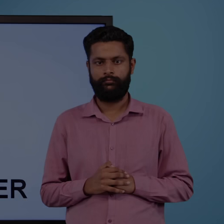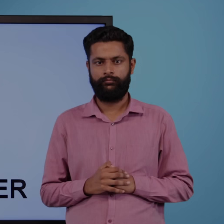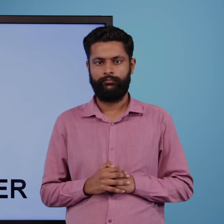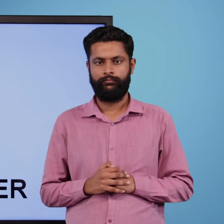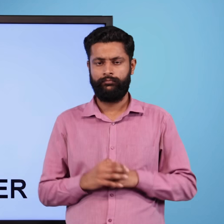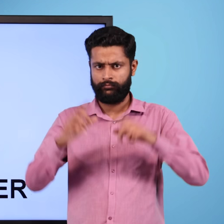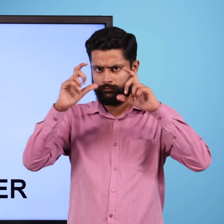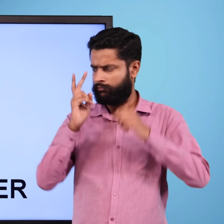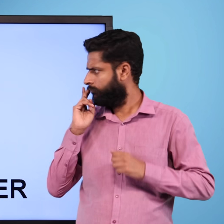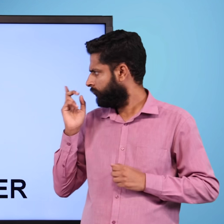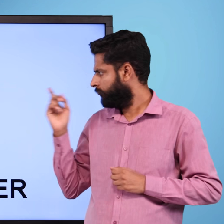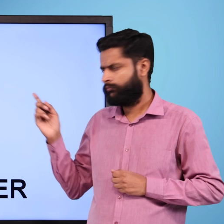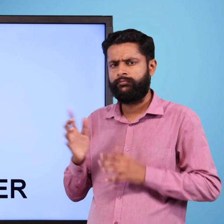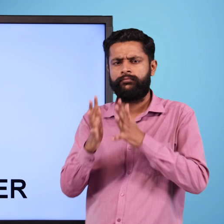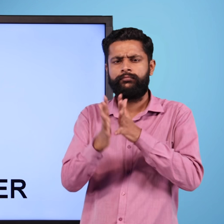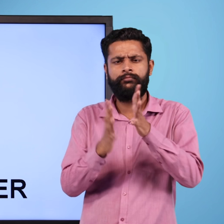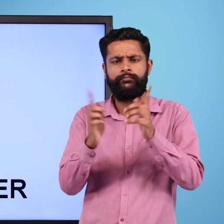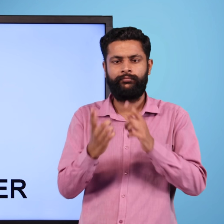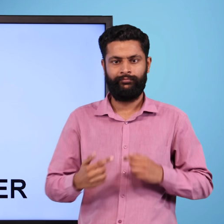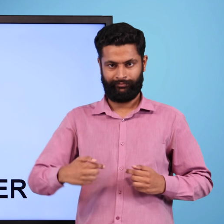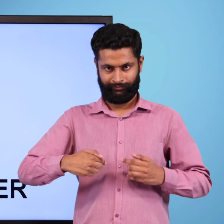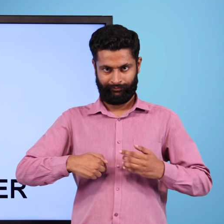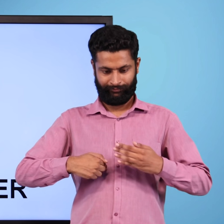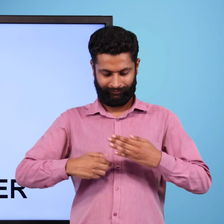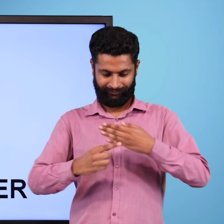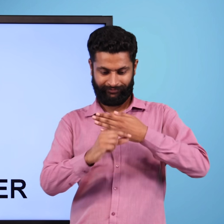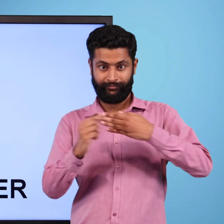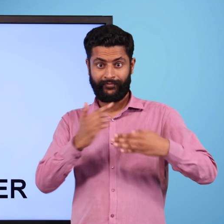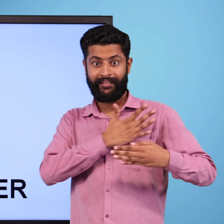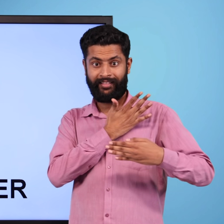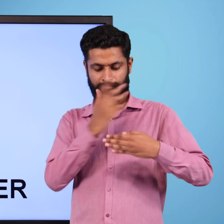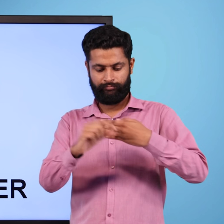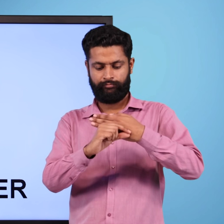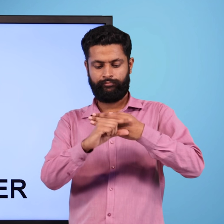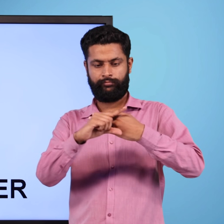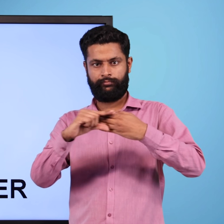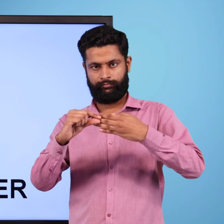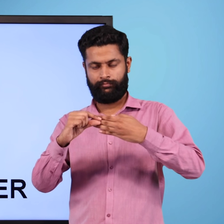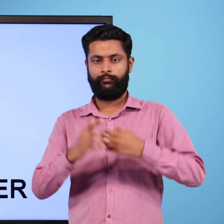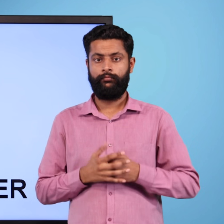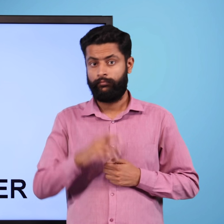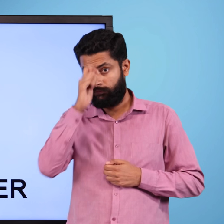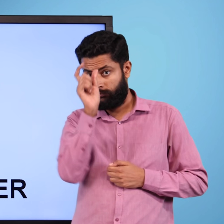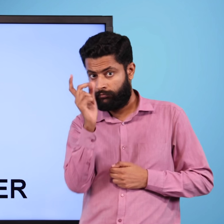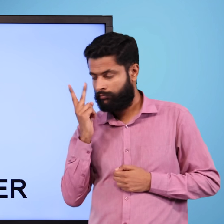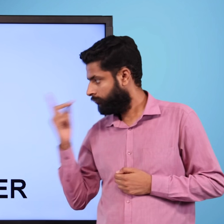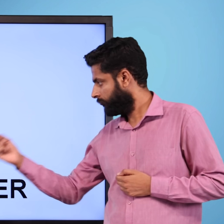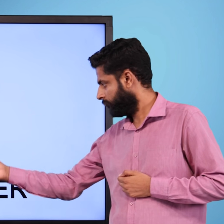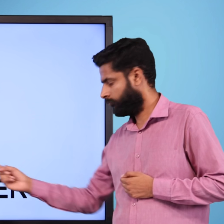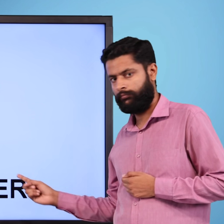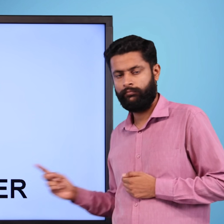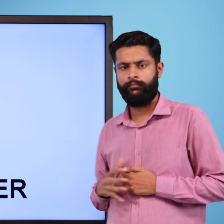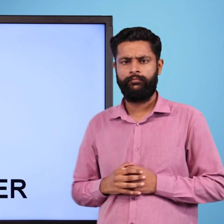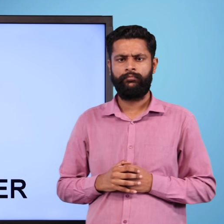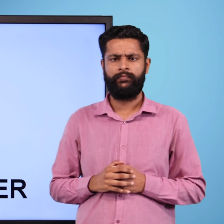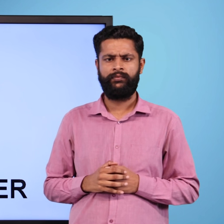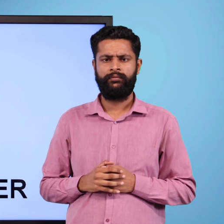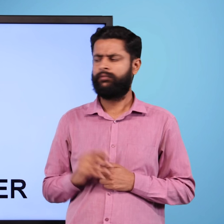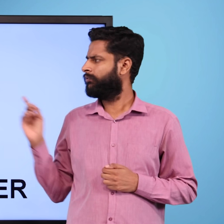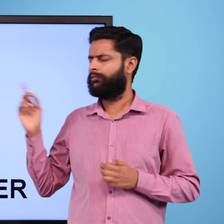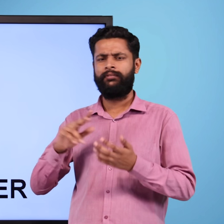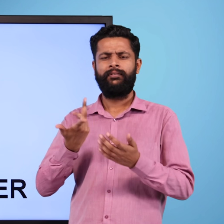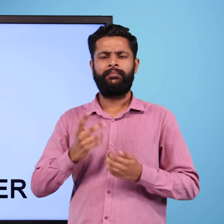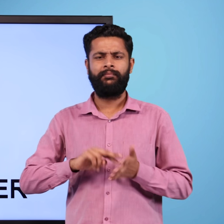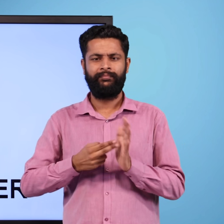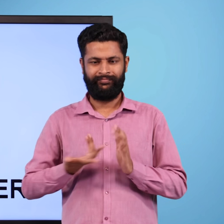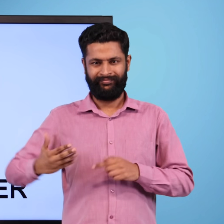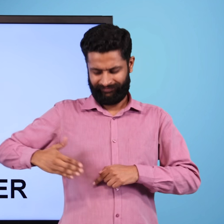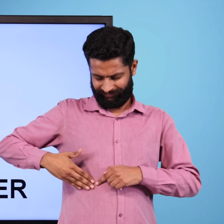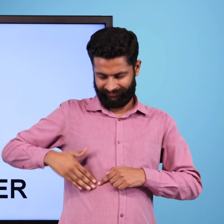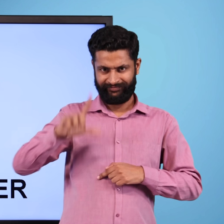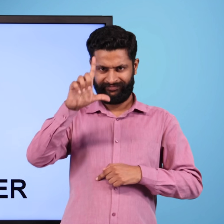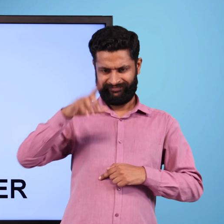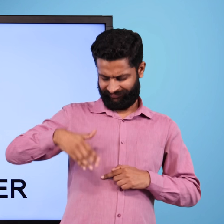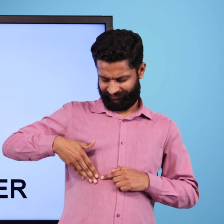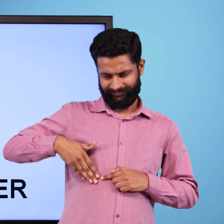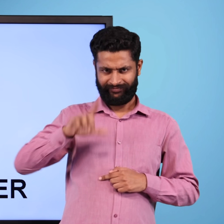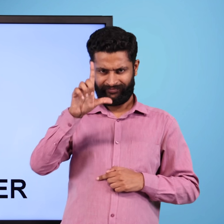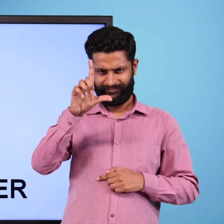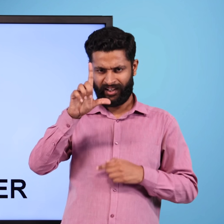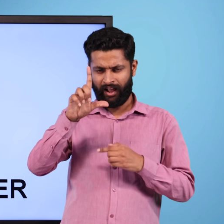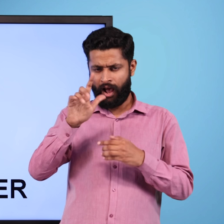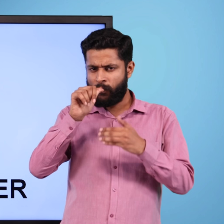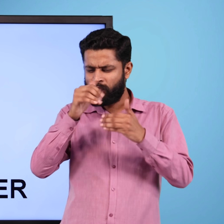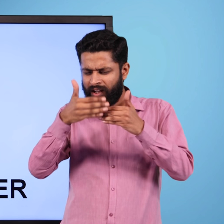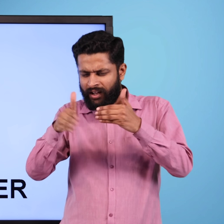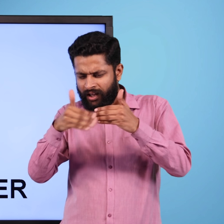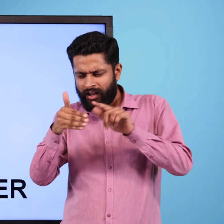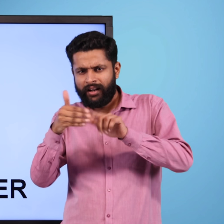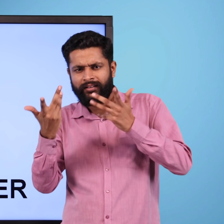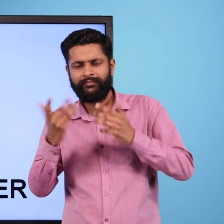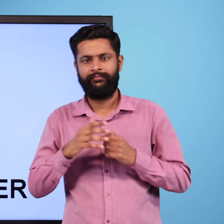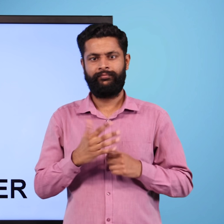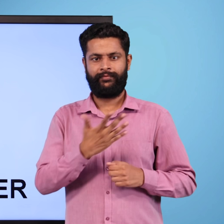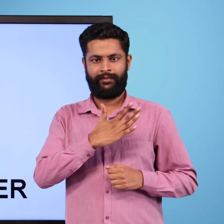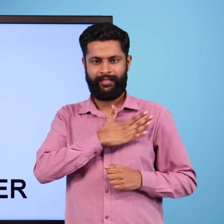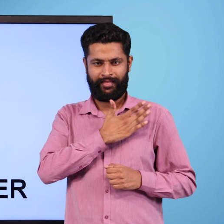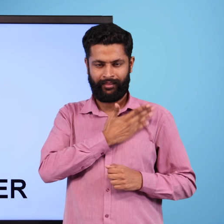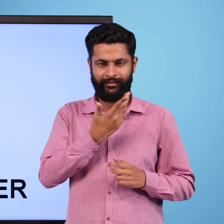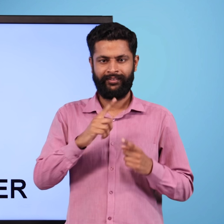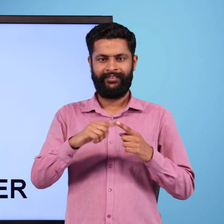Gall Bladder This is the sign for gall bladder. The liver secretes bile juice that is stored in a sac called the gall bladder.